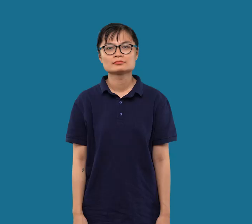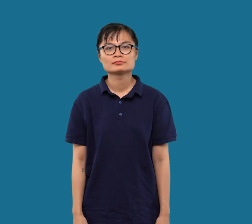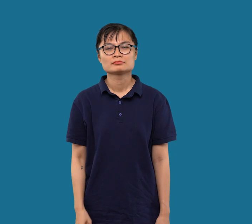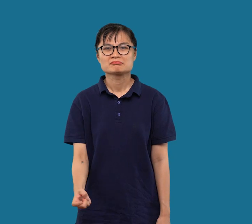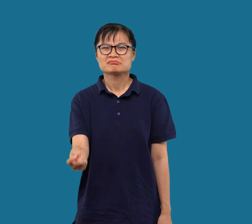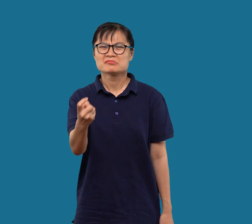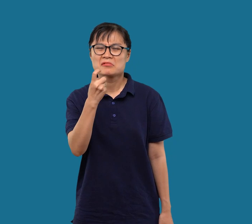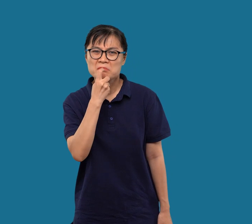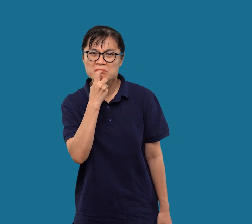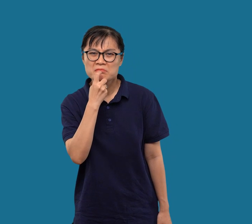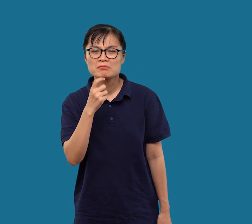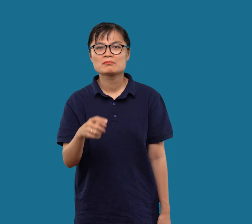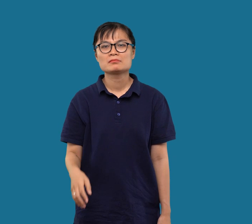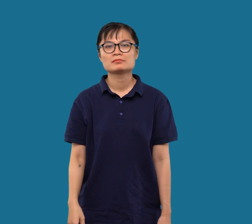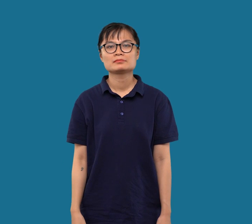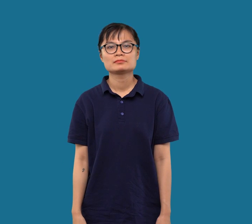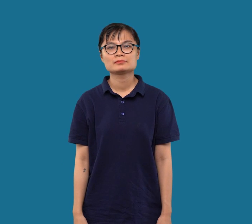độc hại